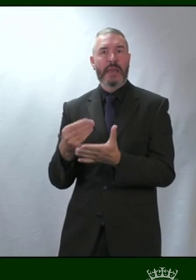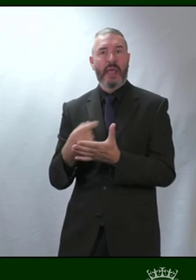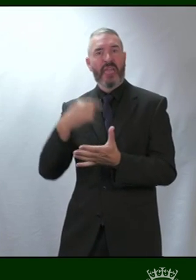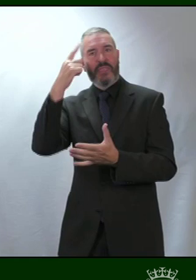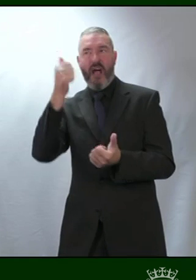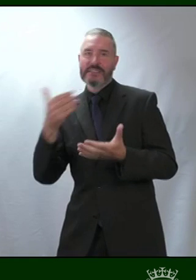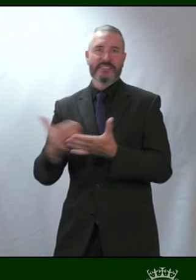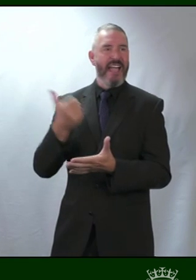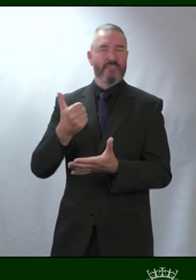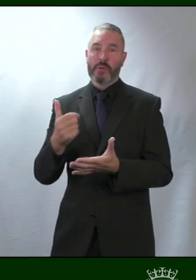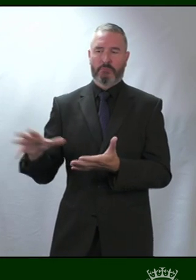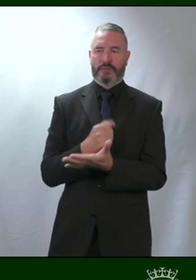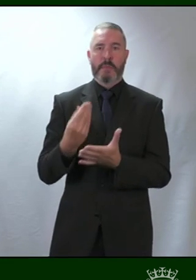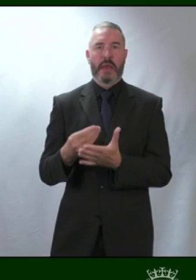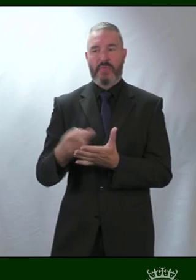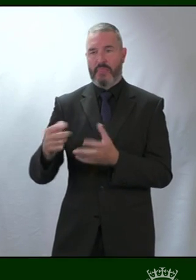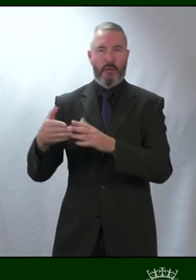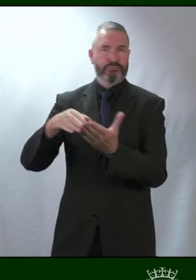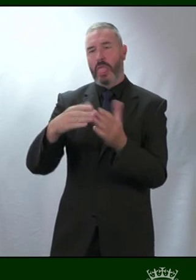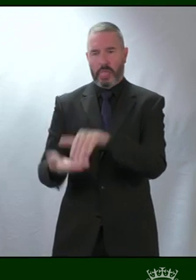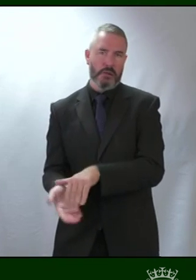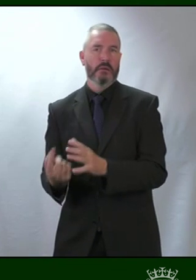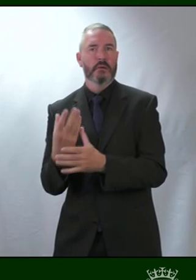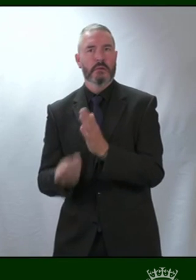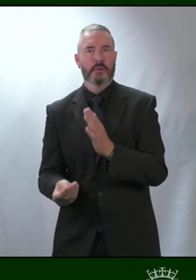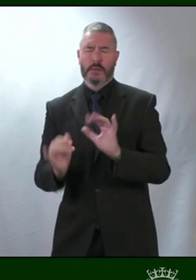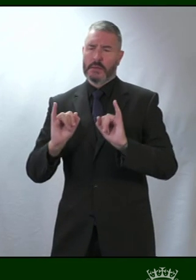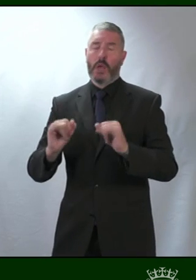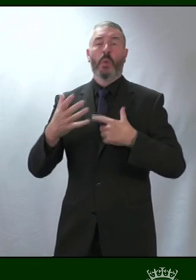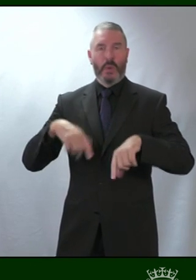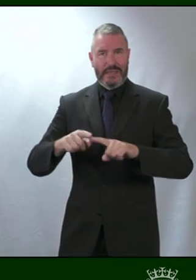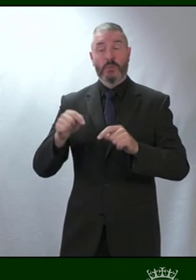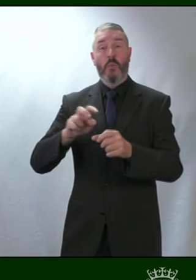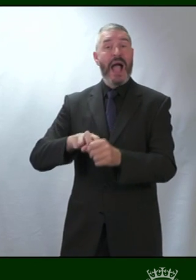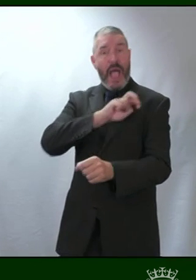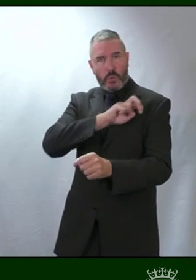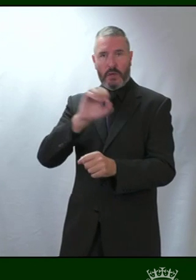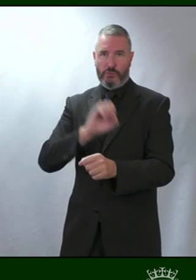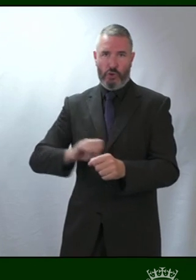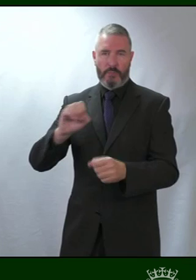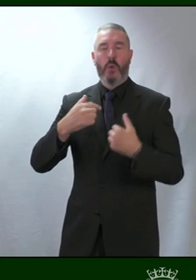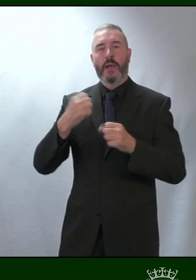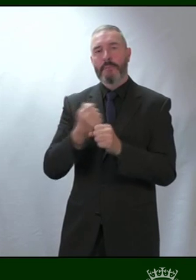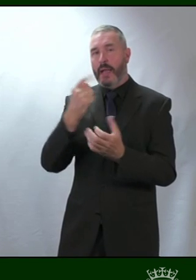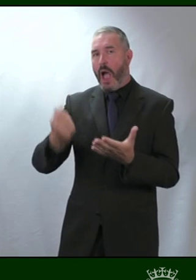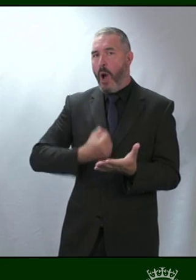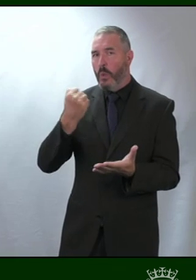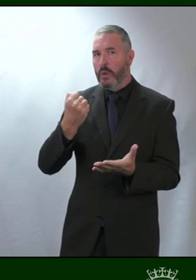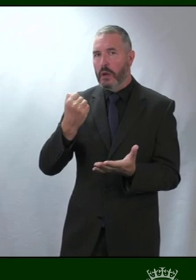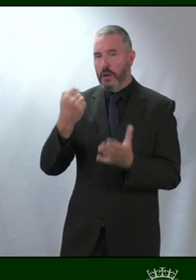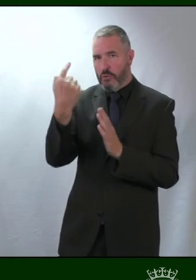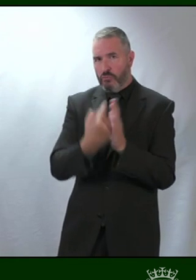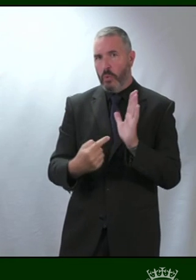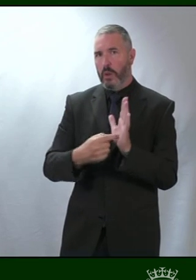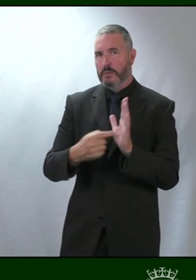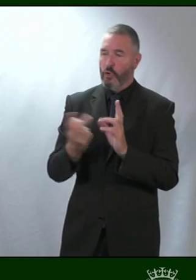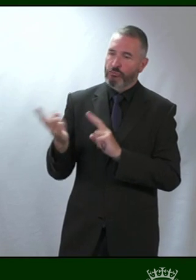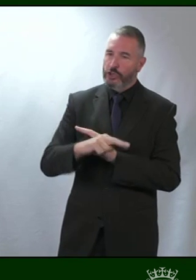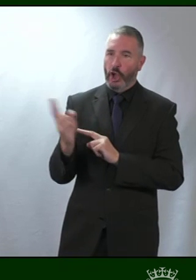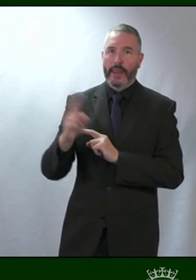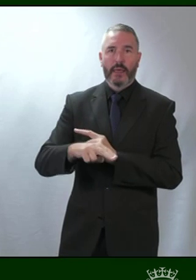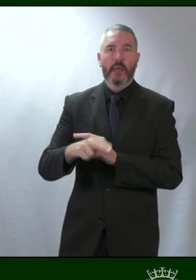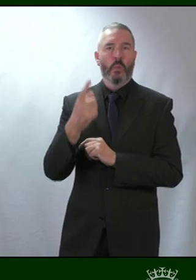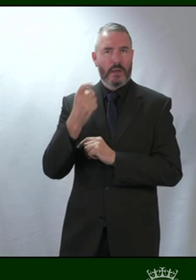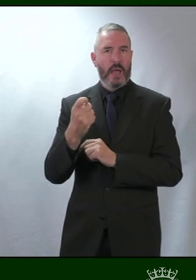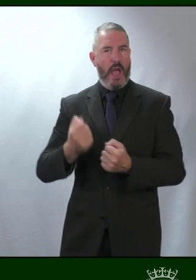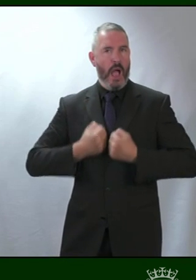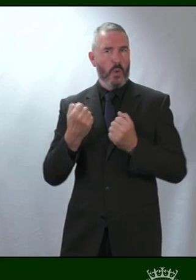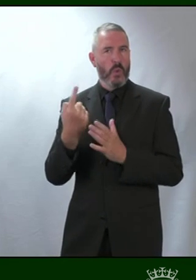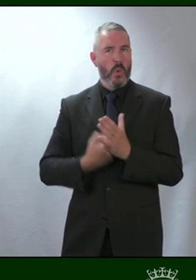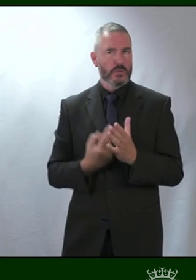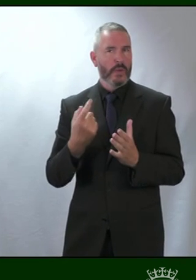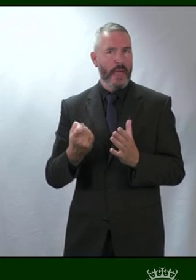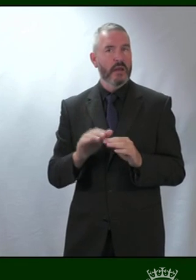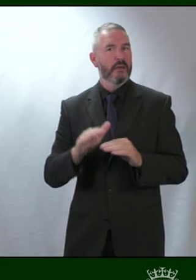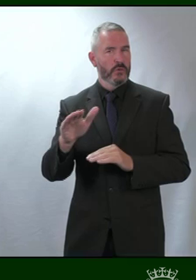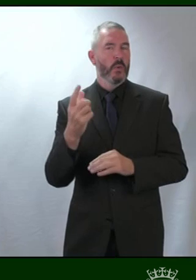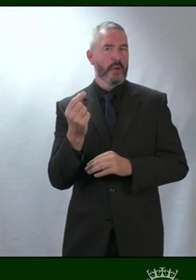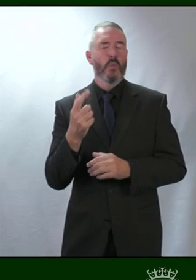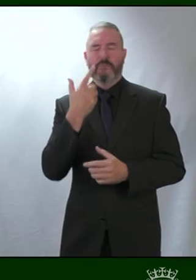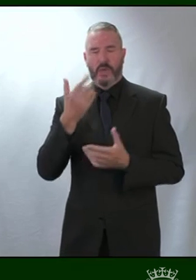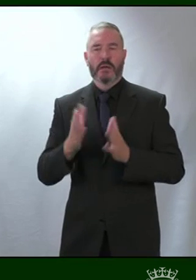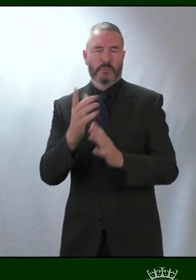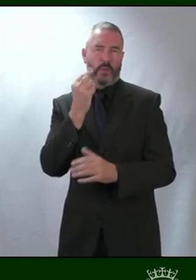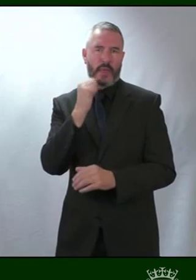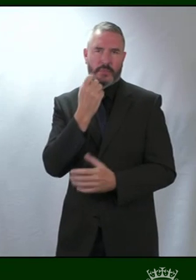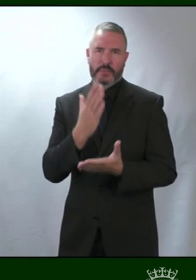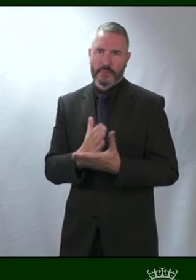We must find a better way of doing this. Once we are out of the EU and able to make our own return arrangements and settle our own laws on this matter, I have no doubt that we will find a way forward.